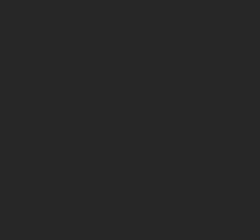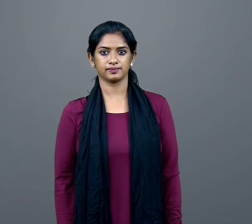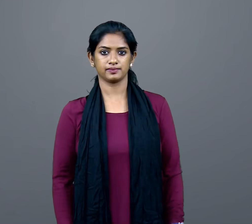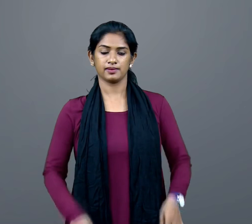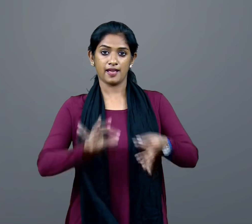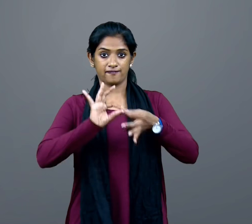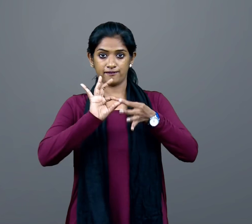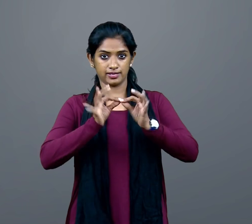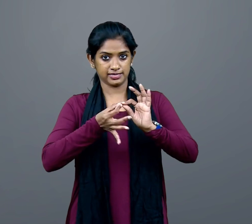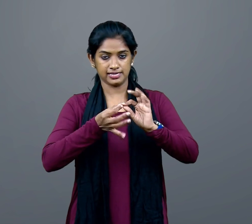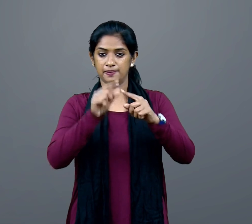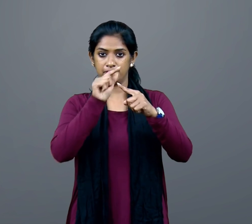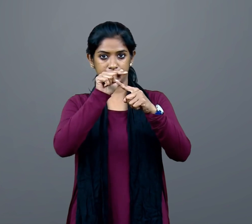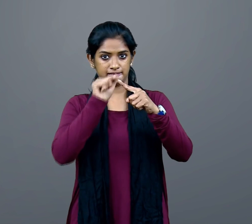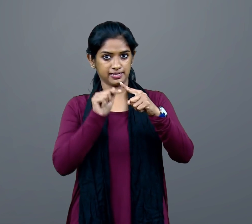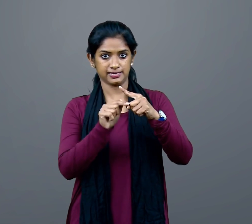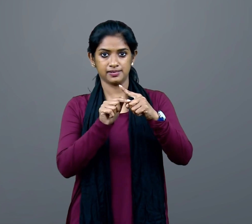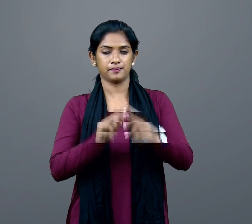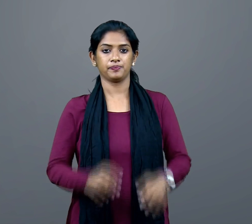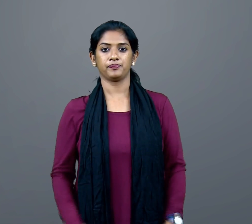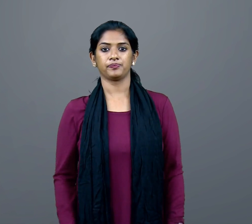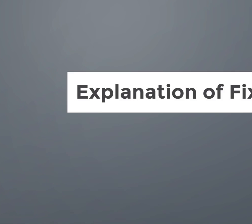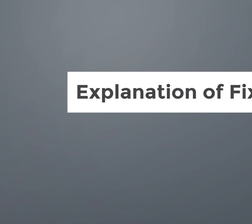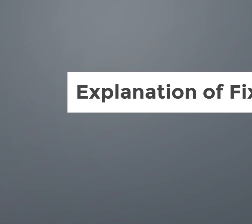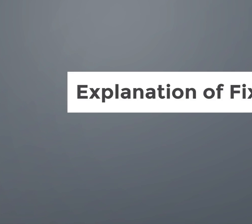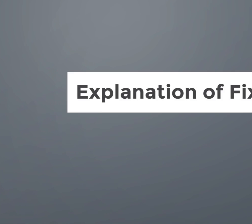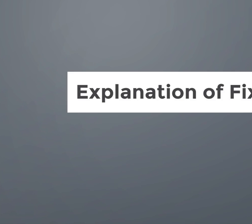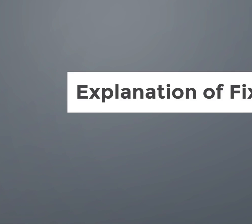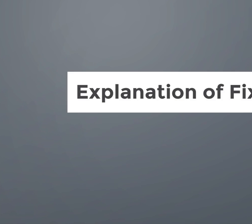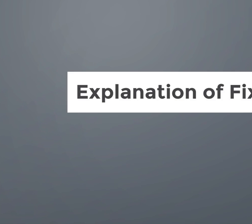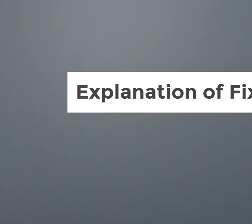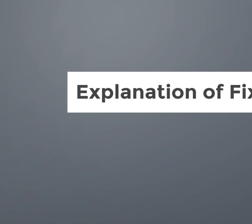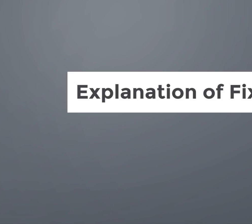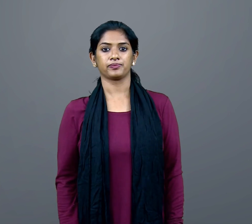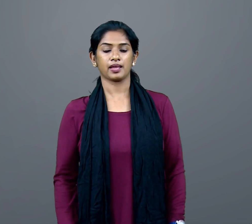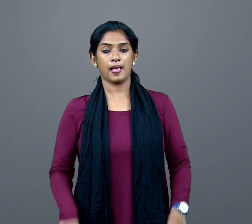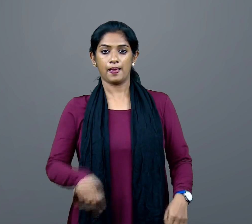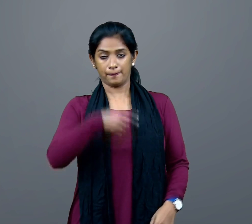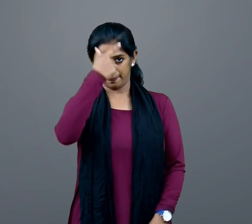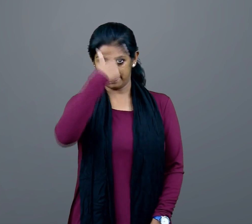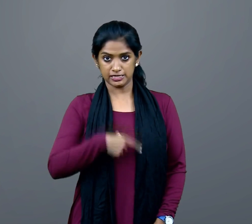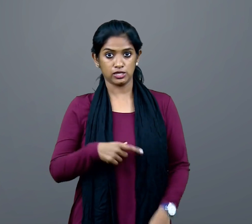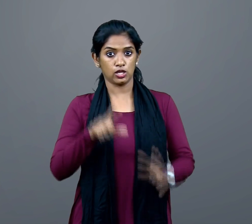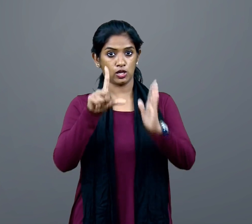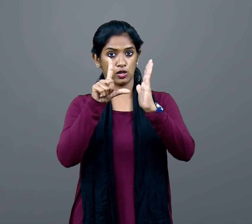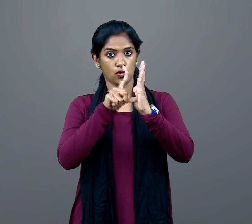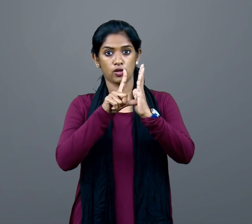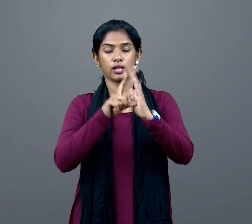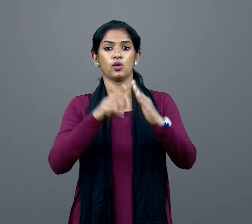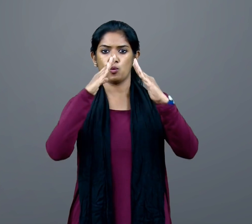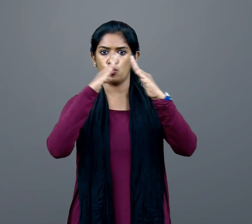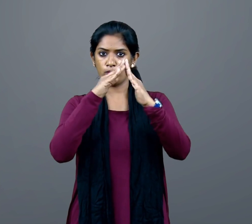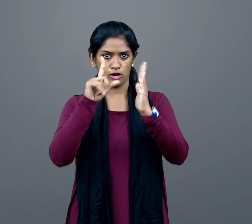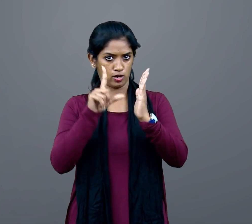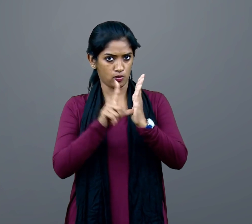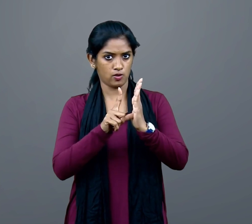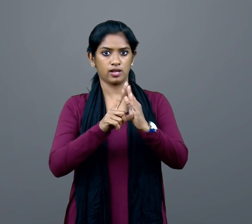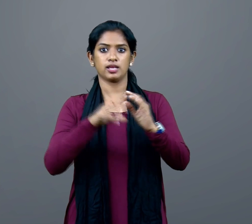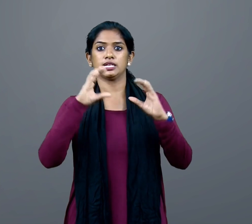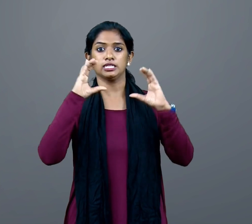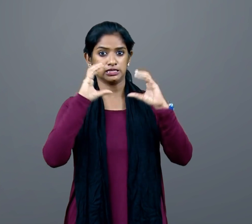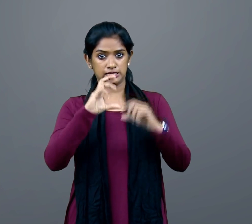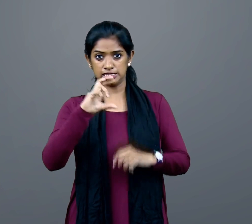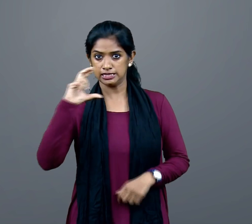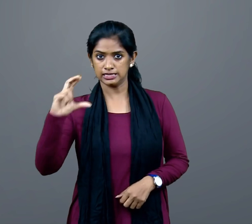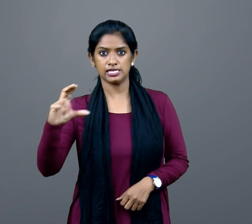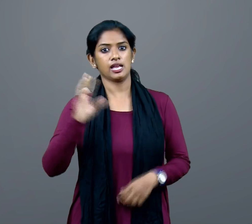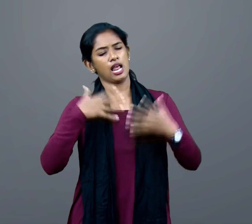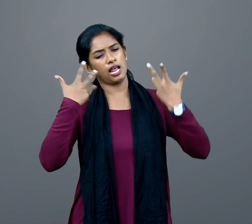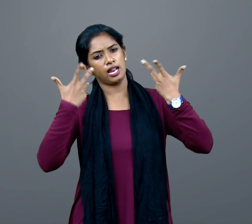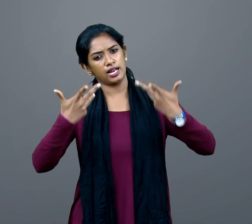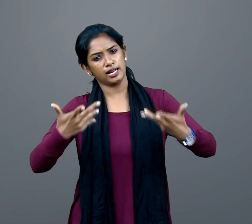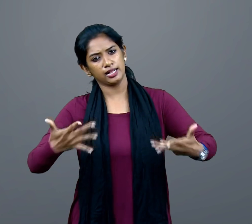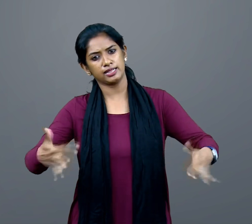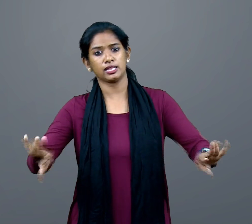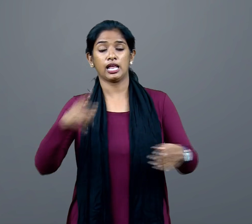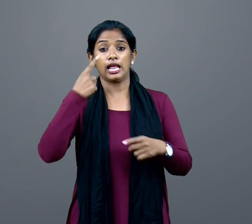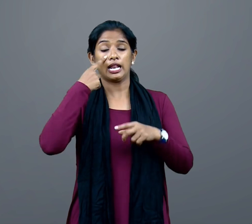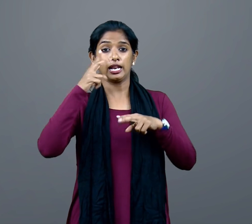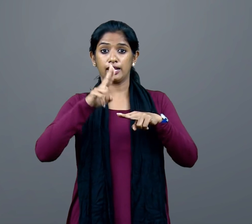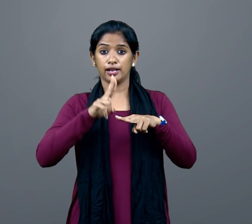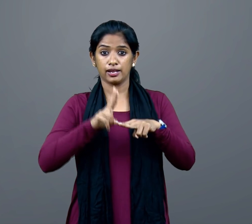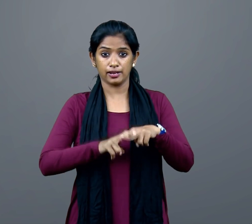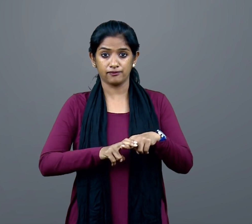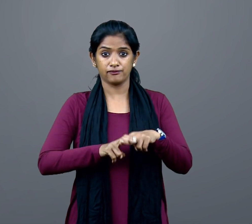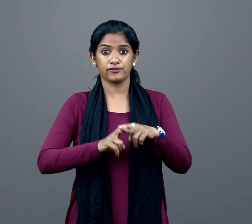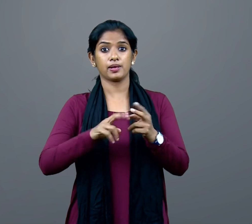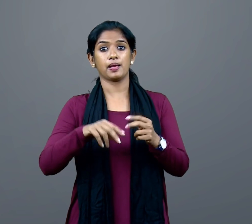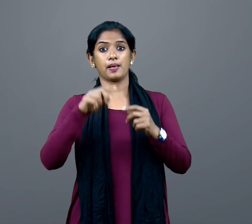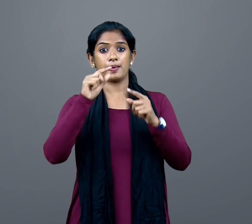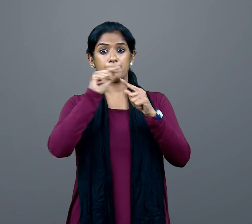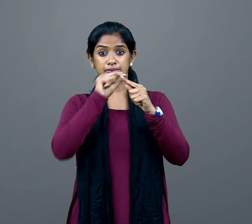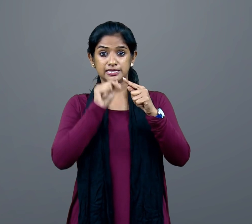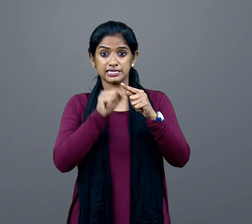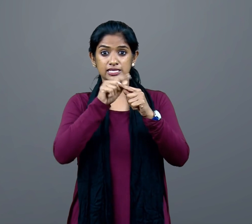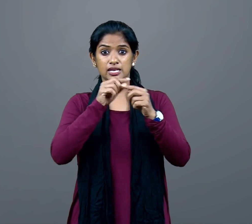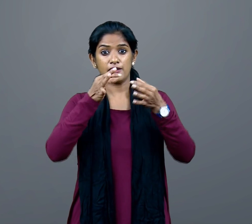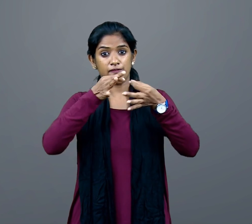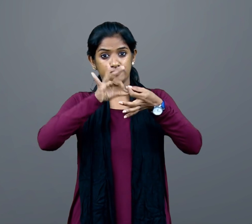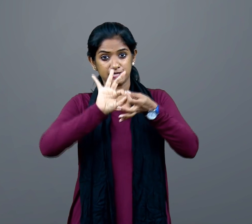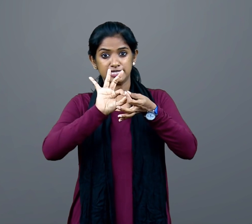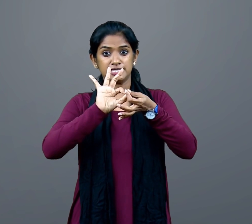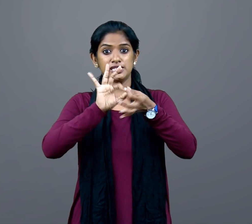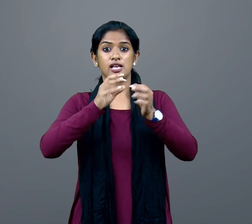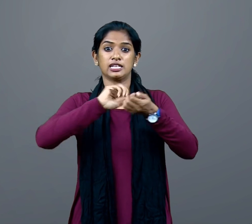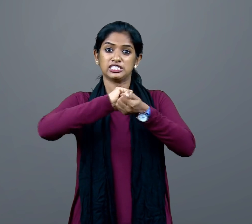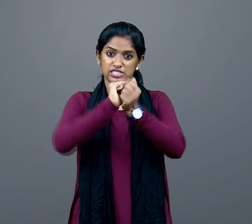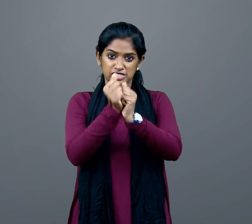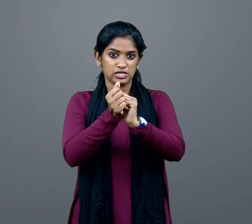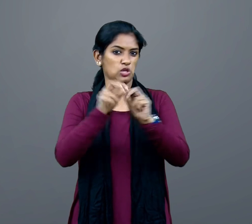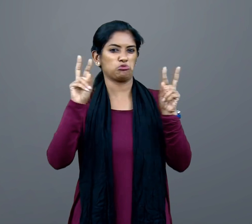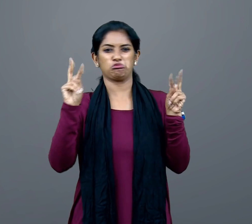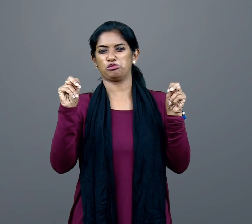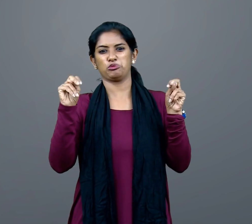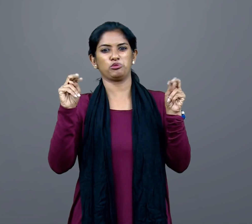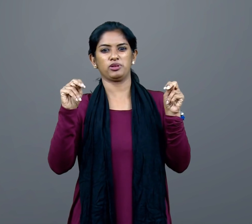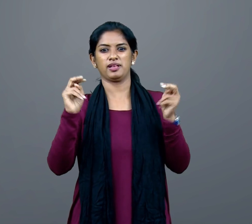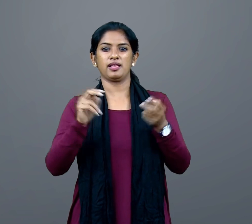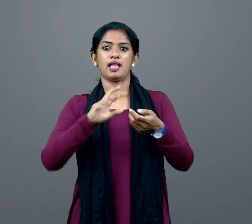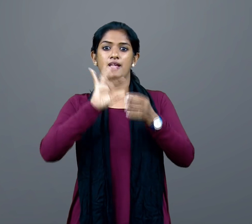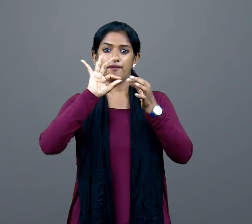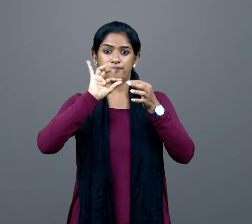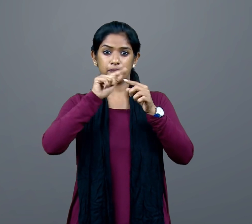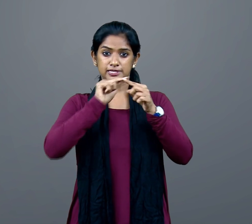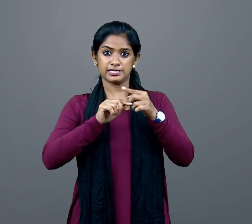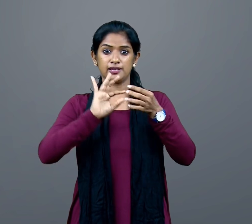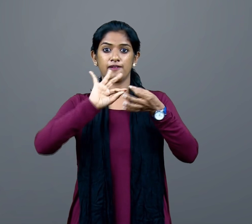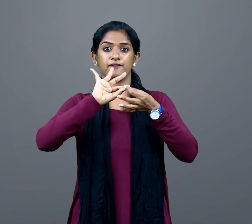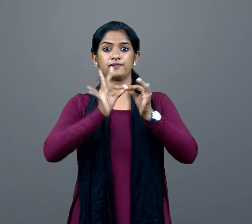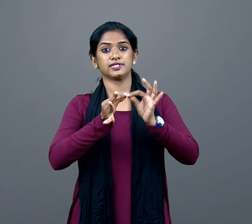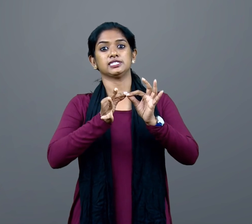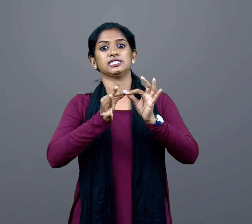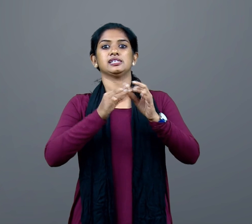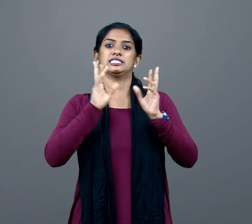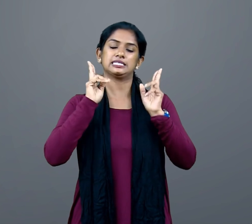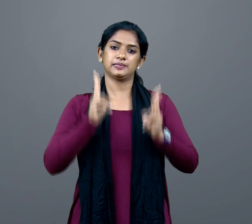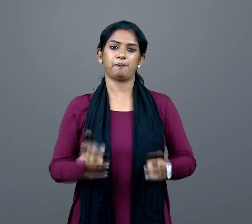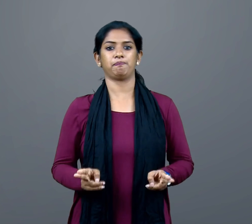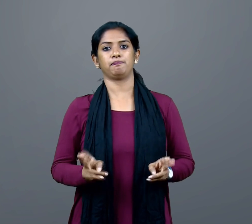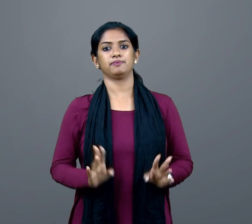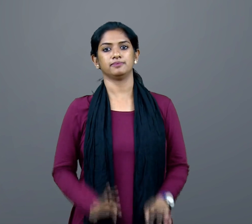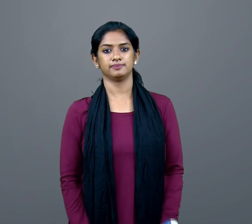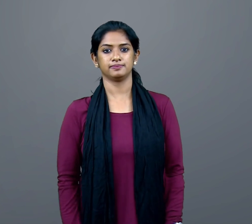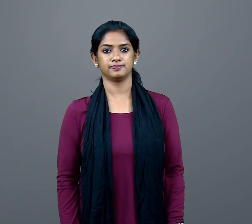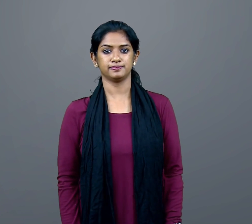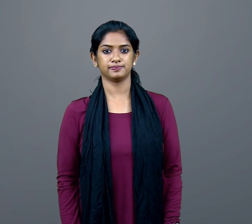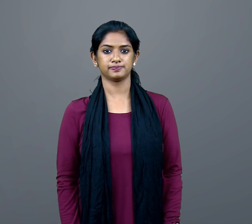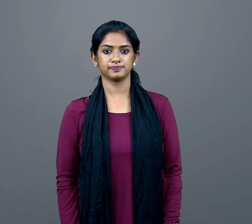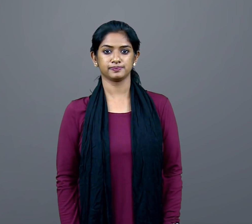Fixed interest